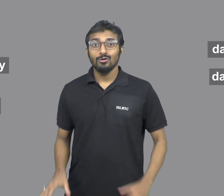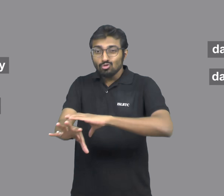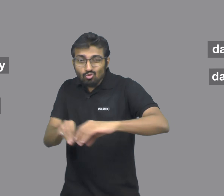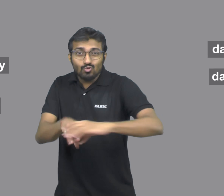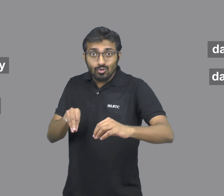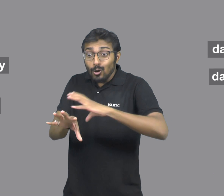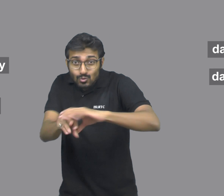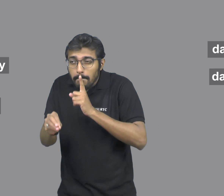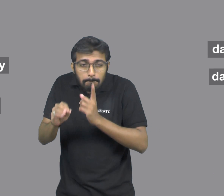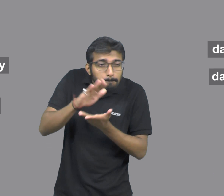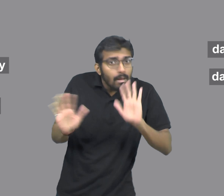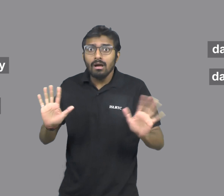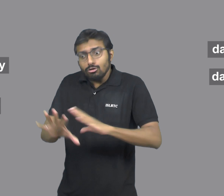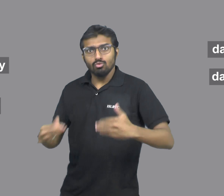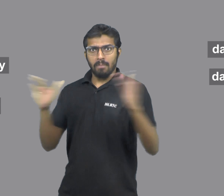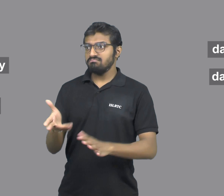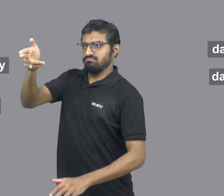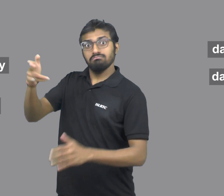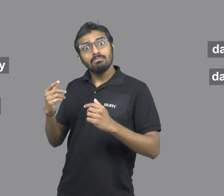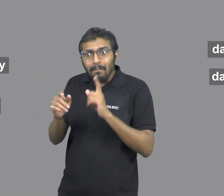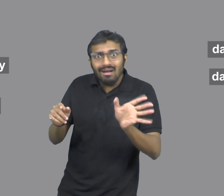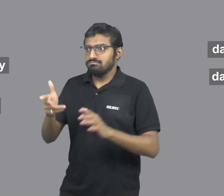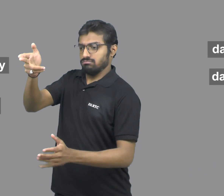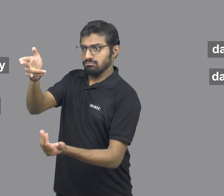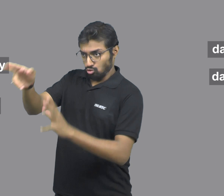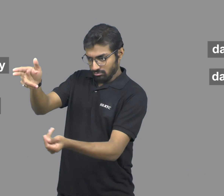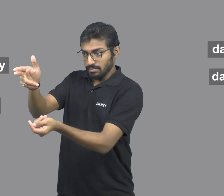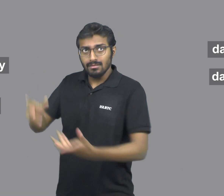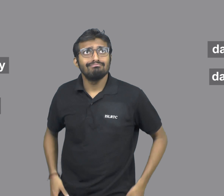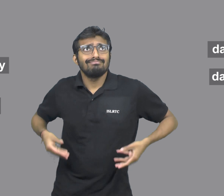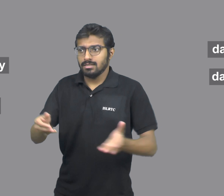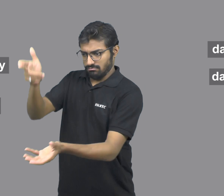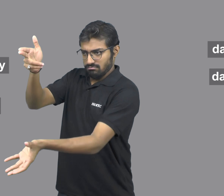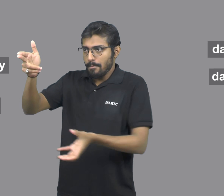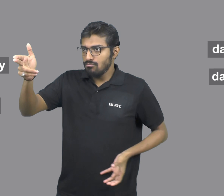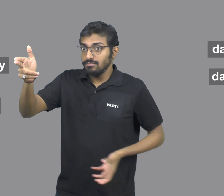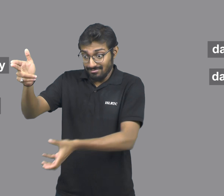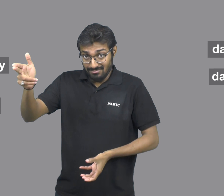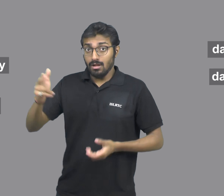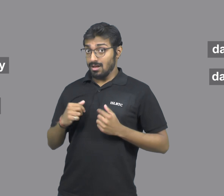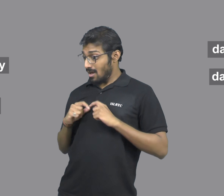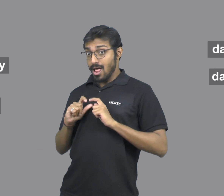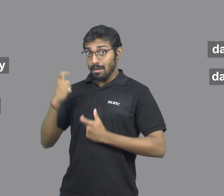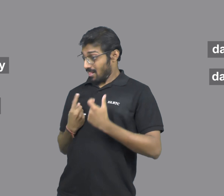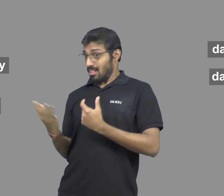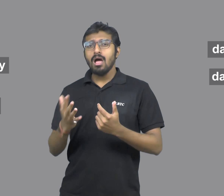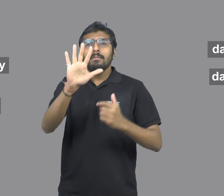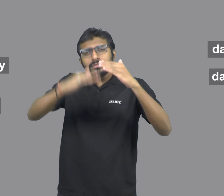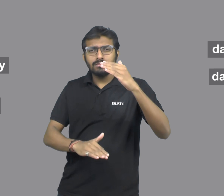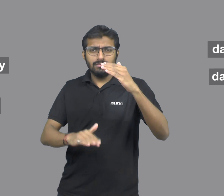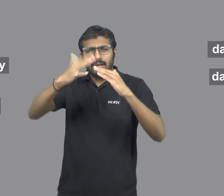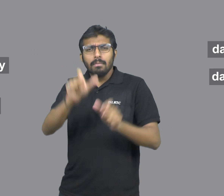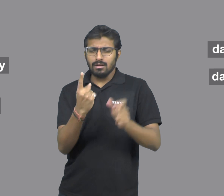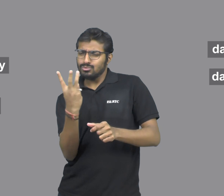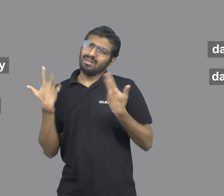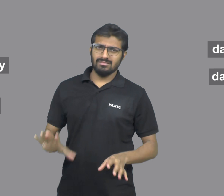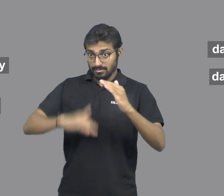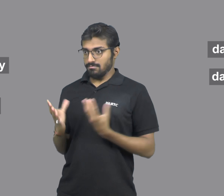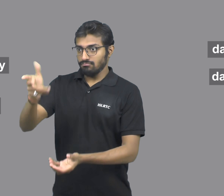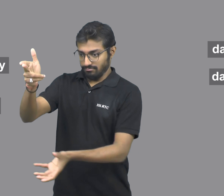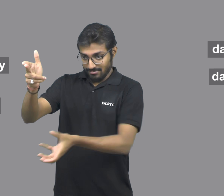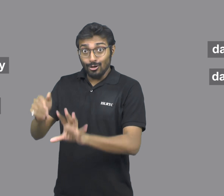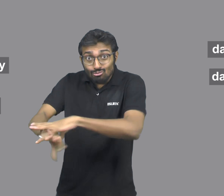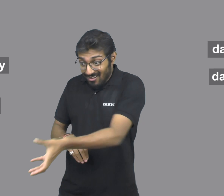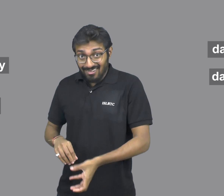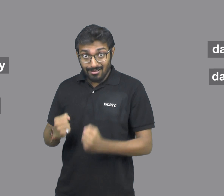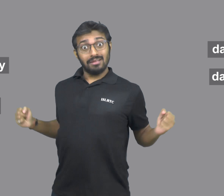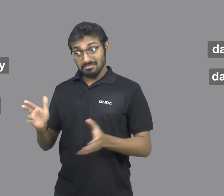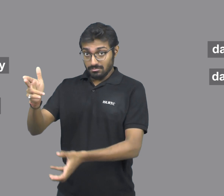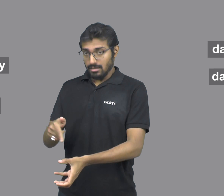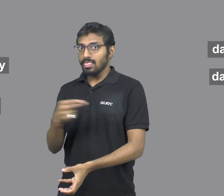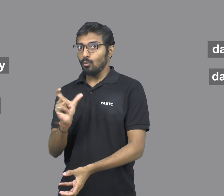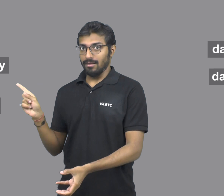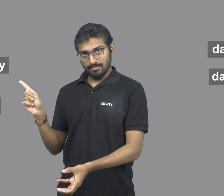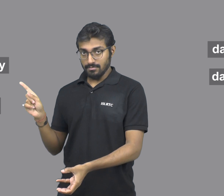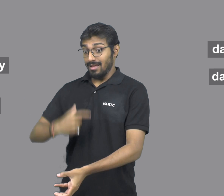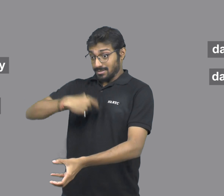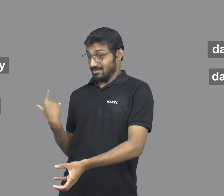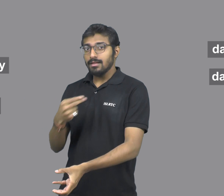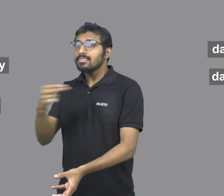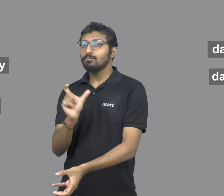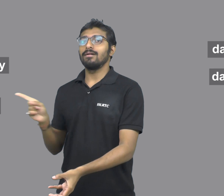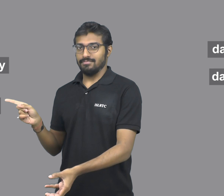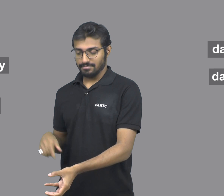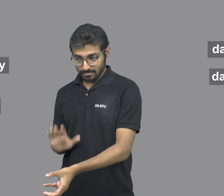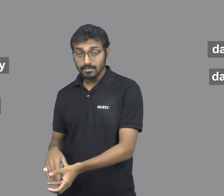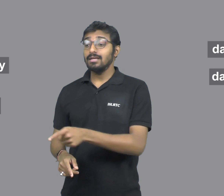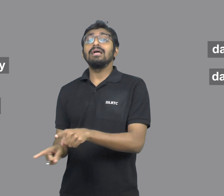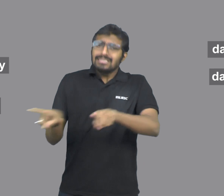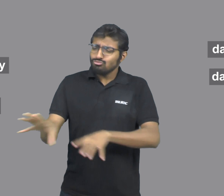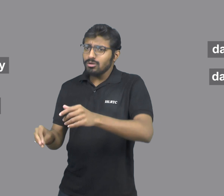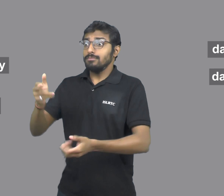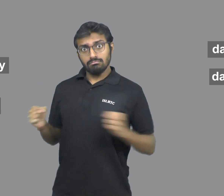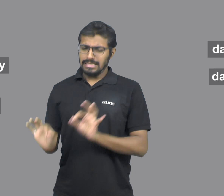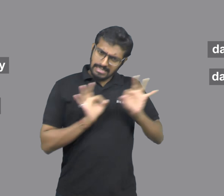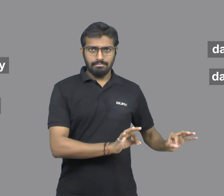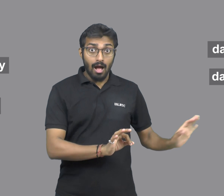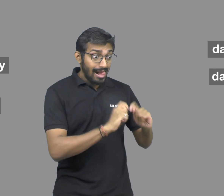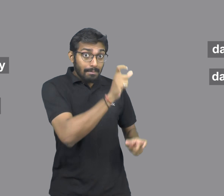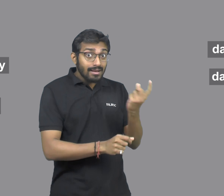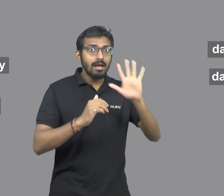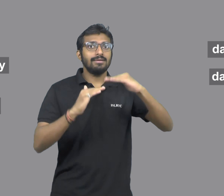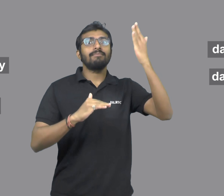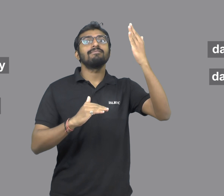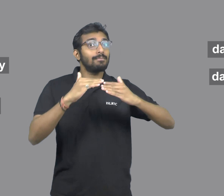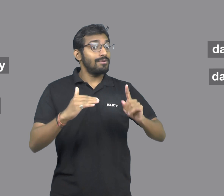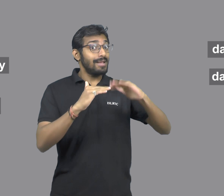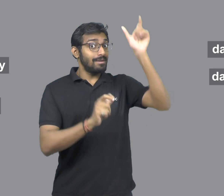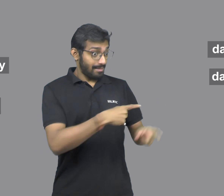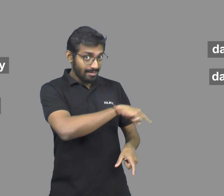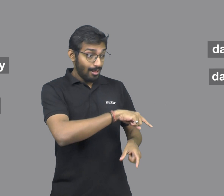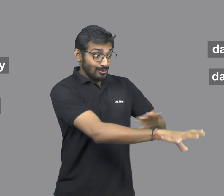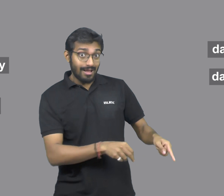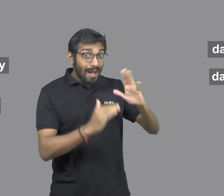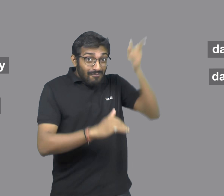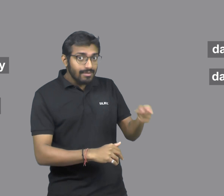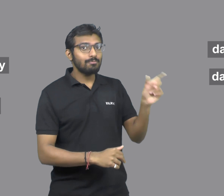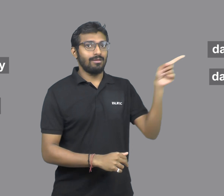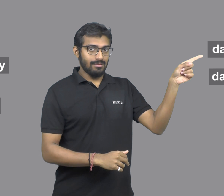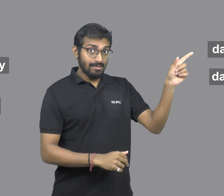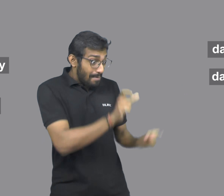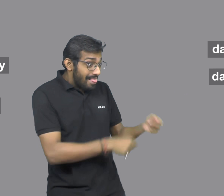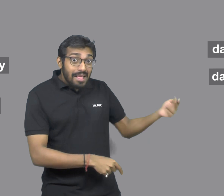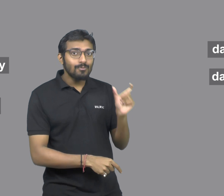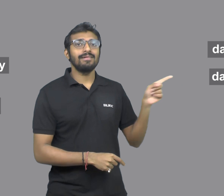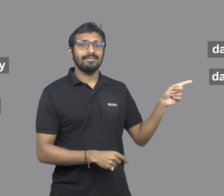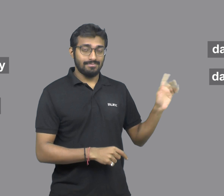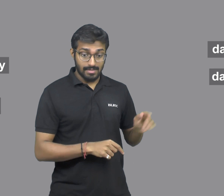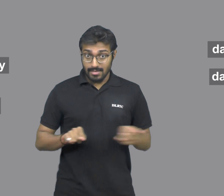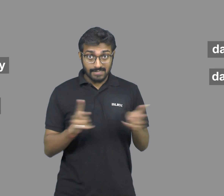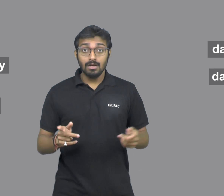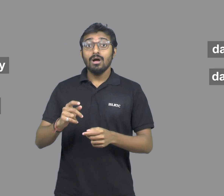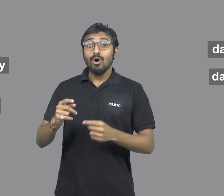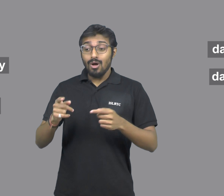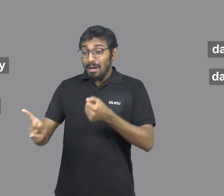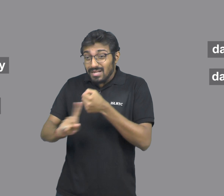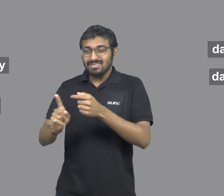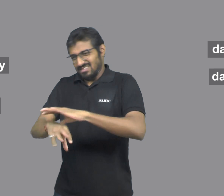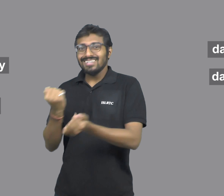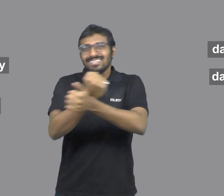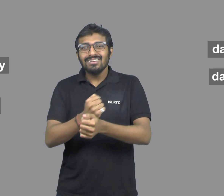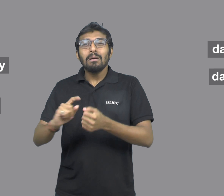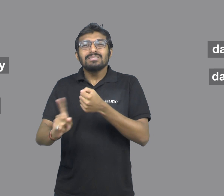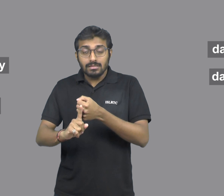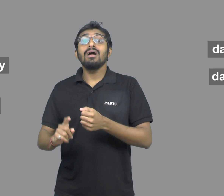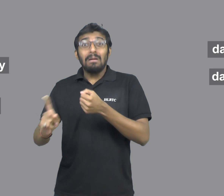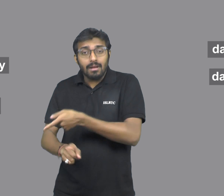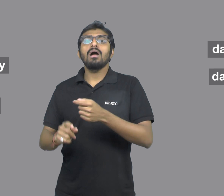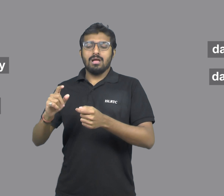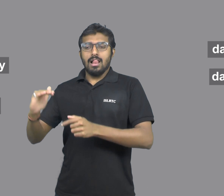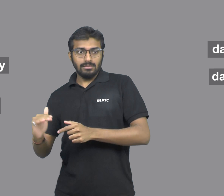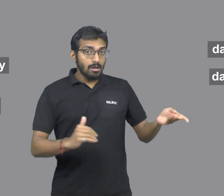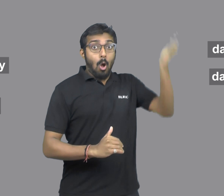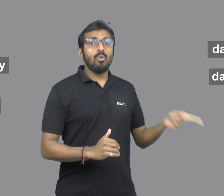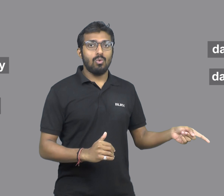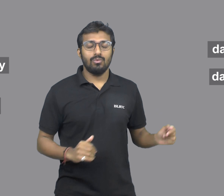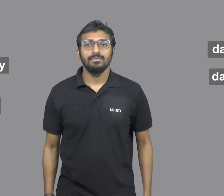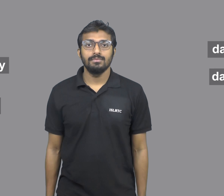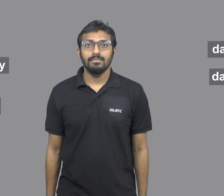Robbery Robber Dacoity Dacoit